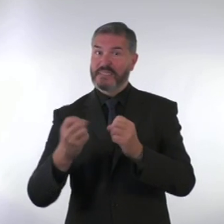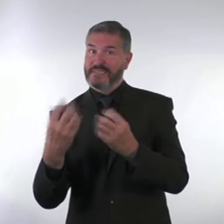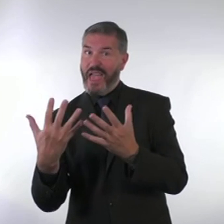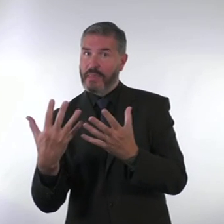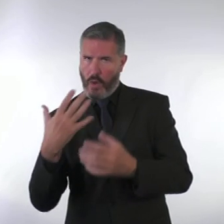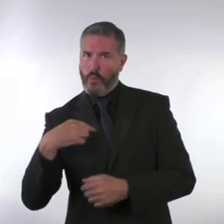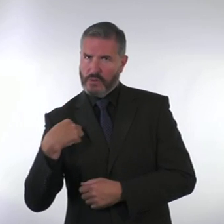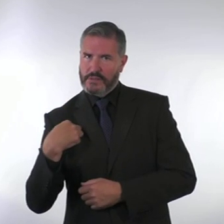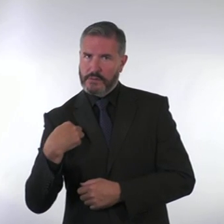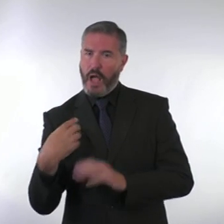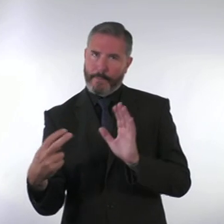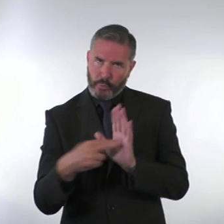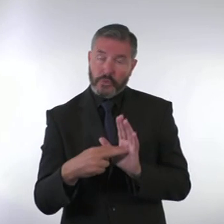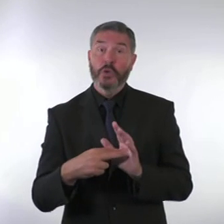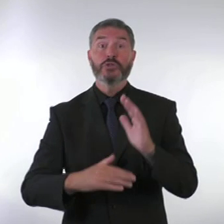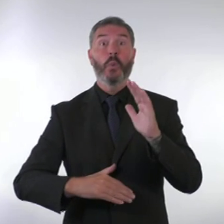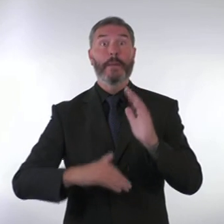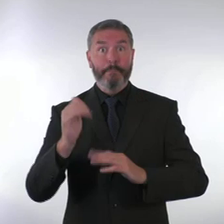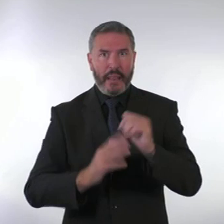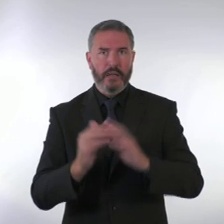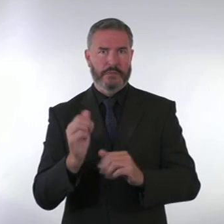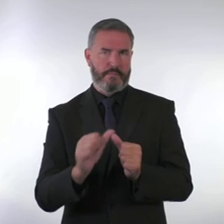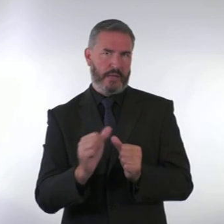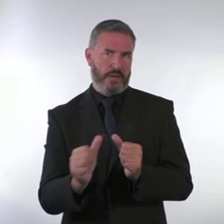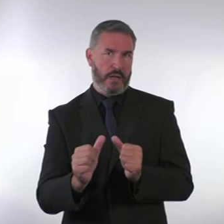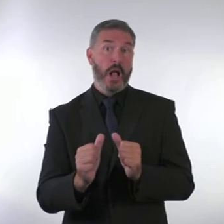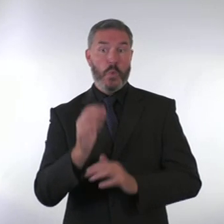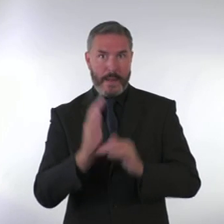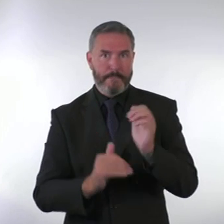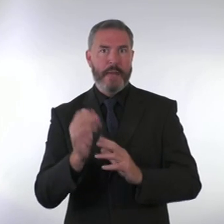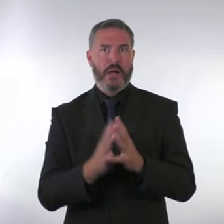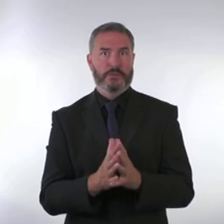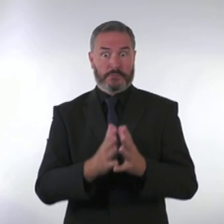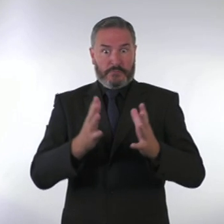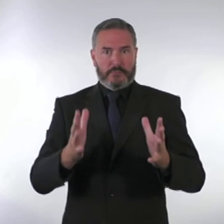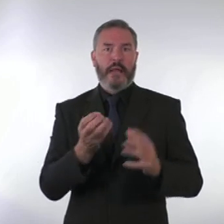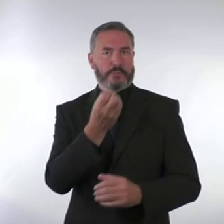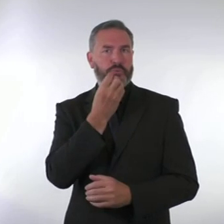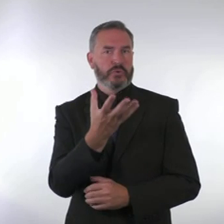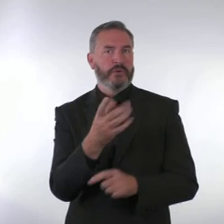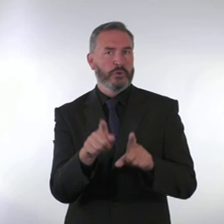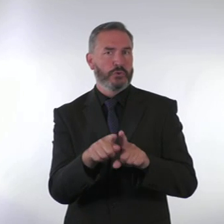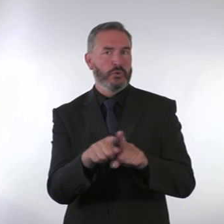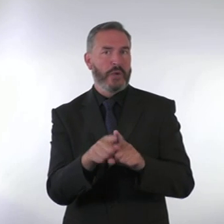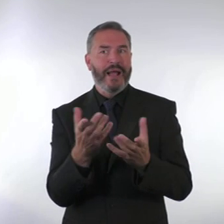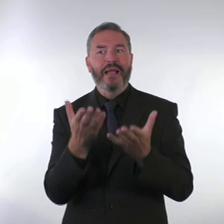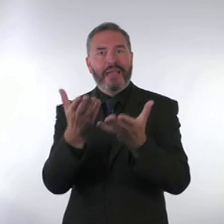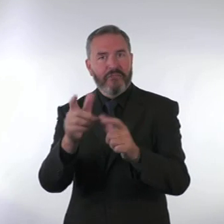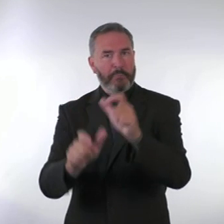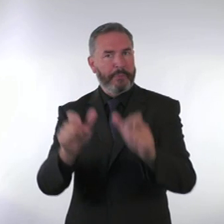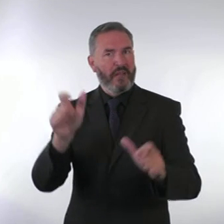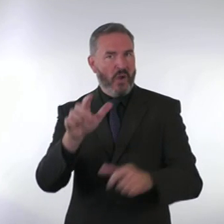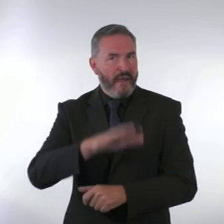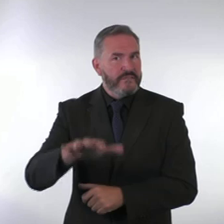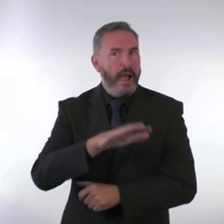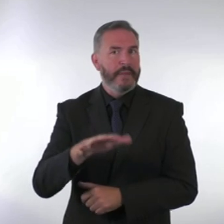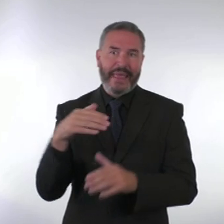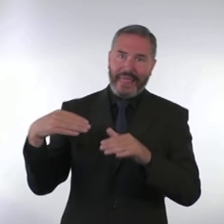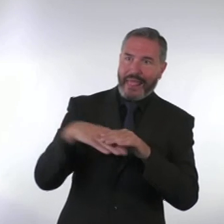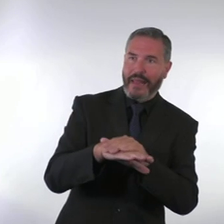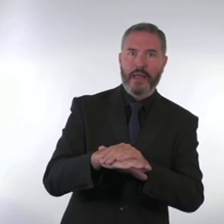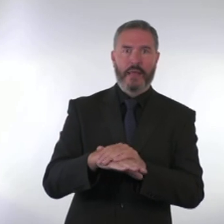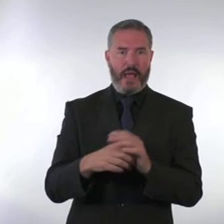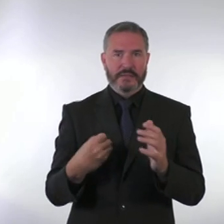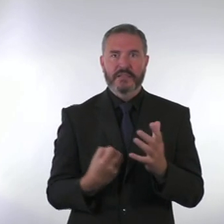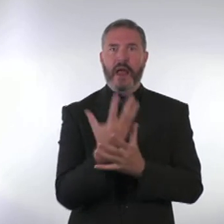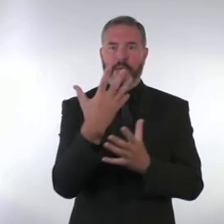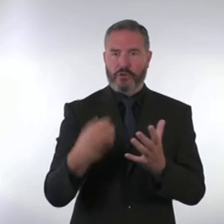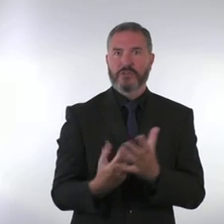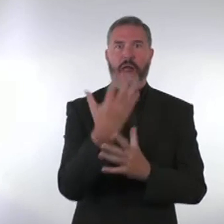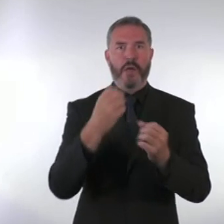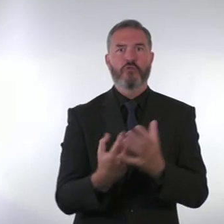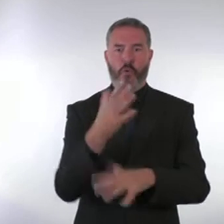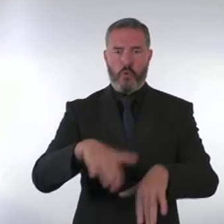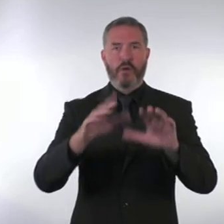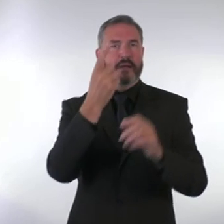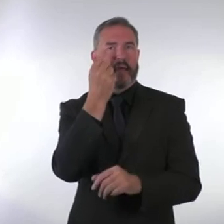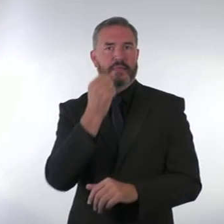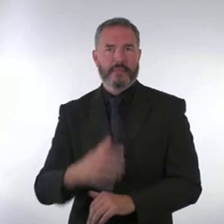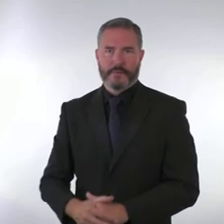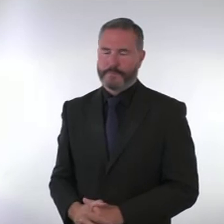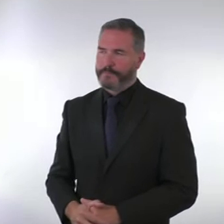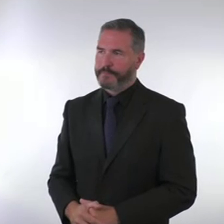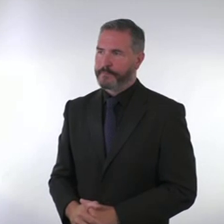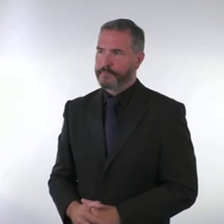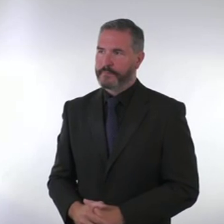We will ensure that we not only build back better and more beautifully, but that we give people the space they need to live and grow in the homes that we will build.